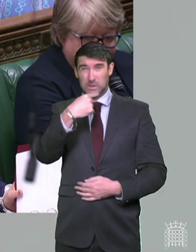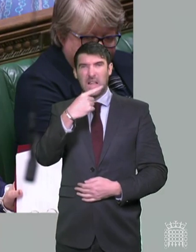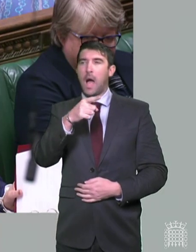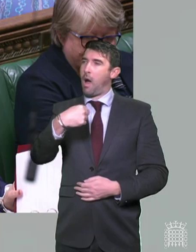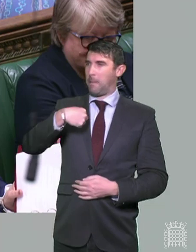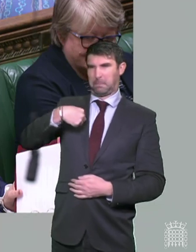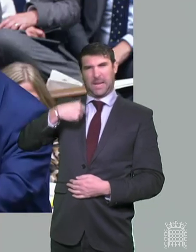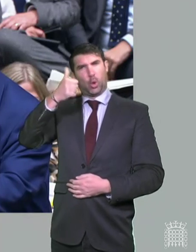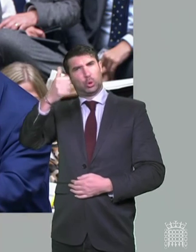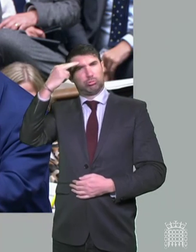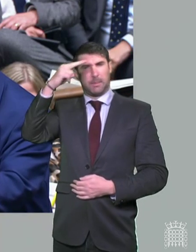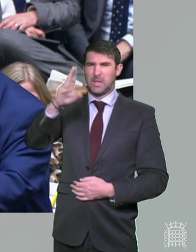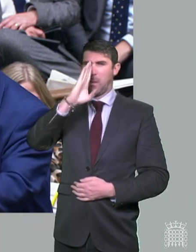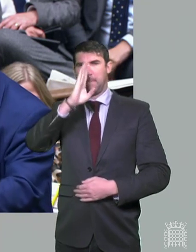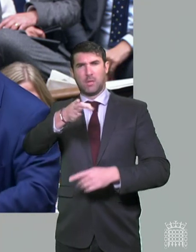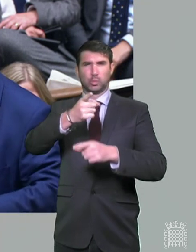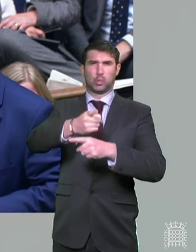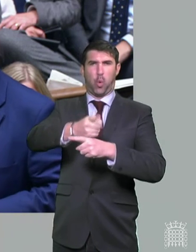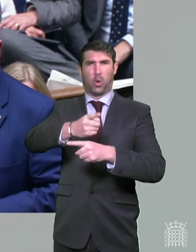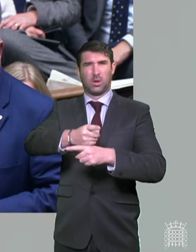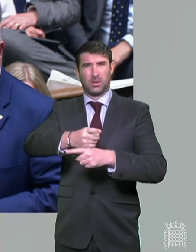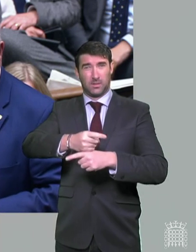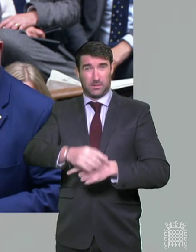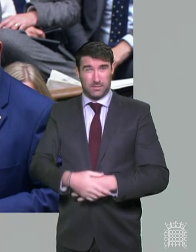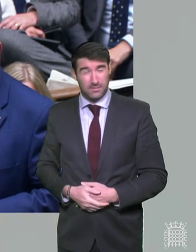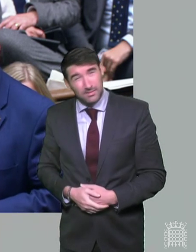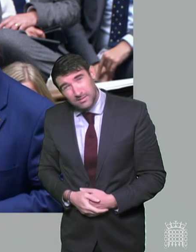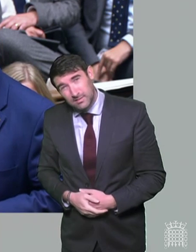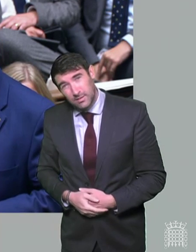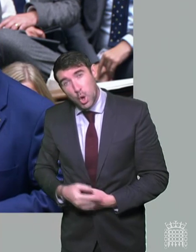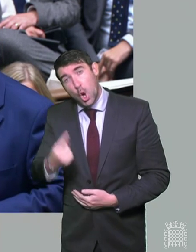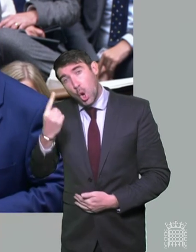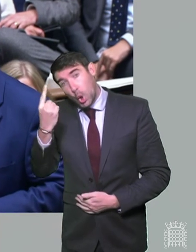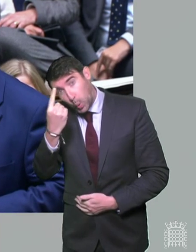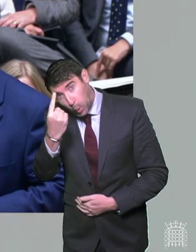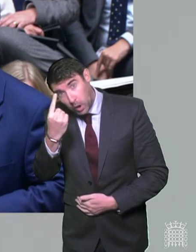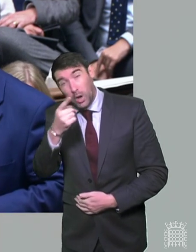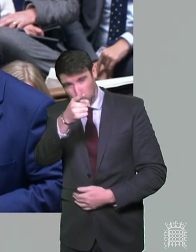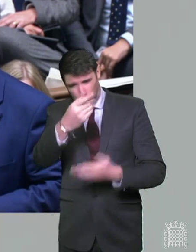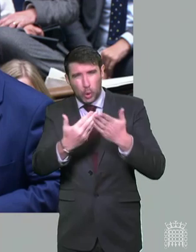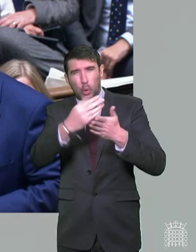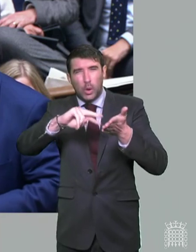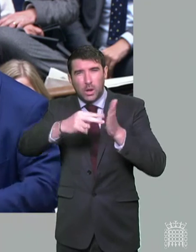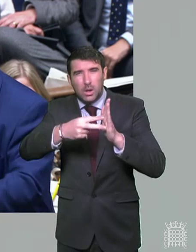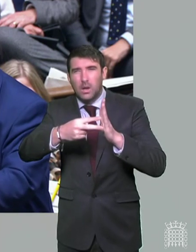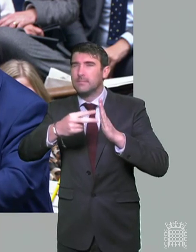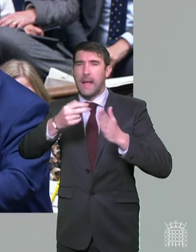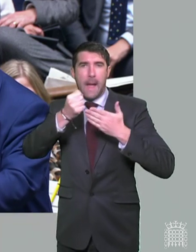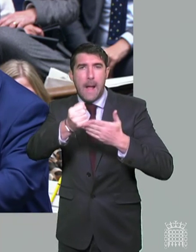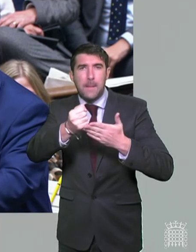After nine questions, she has still not told us who will pay for her energy plan.